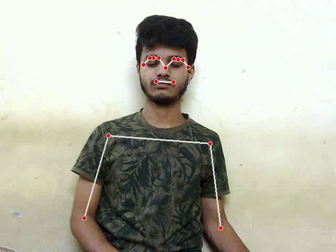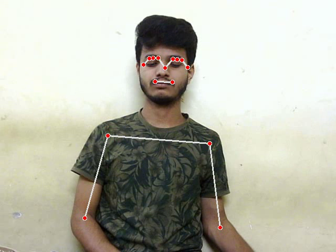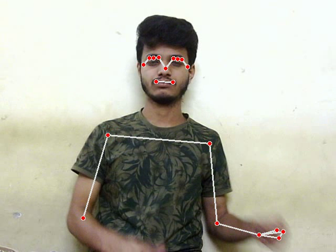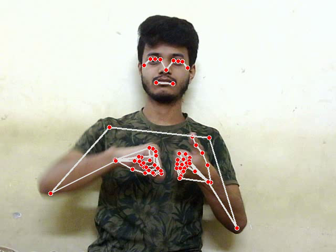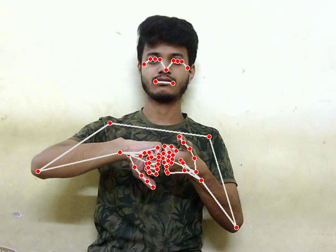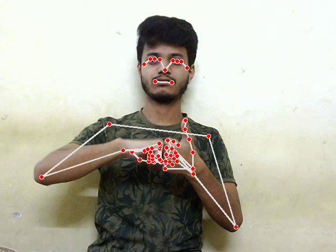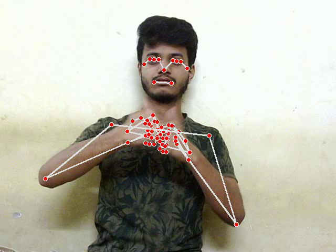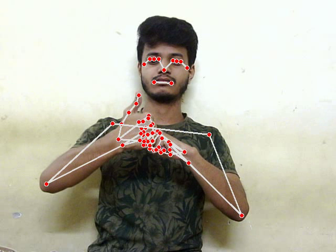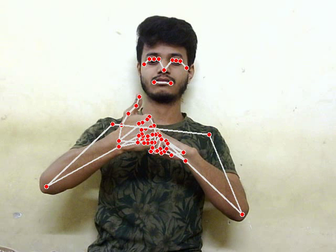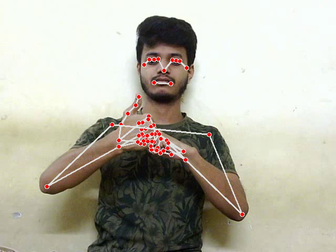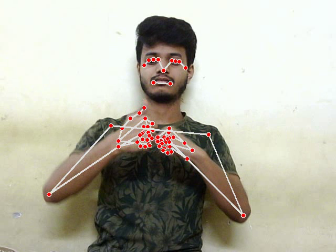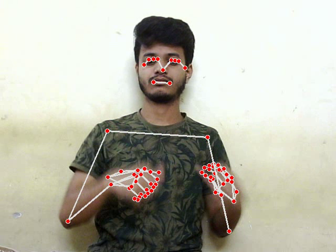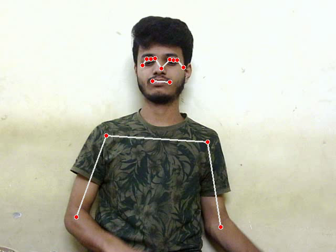how